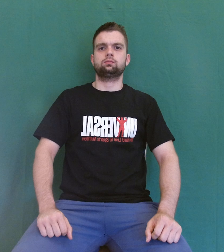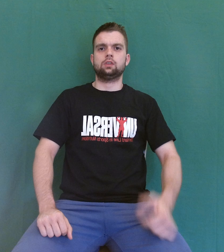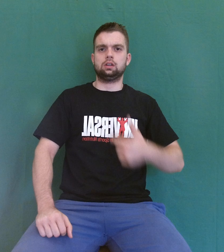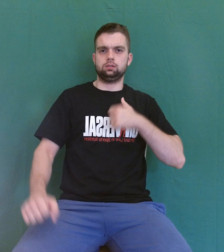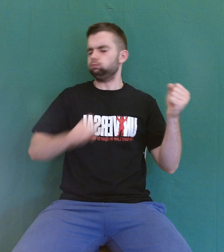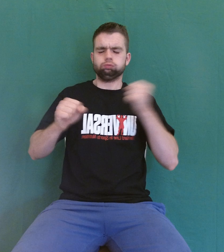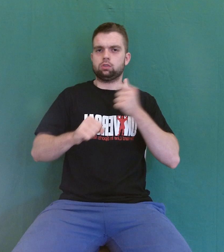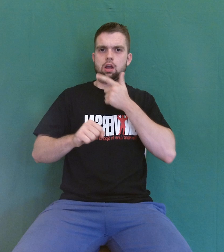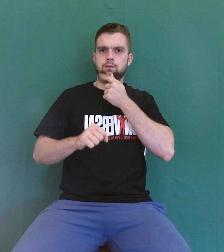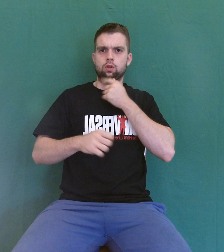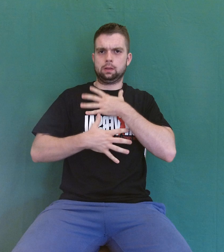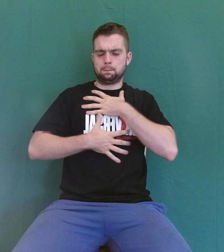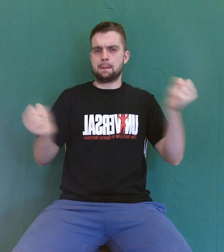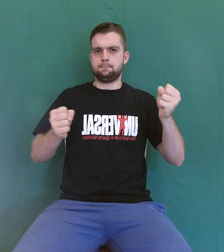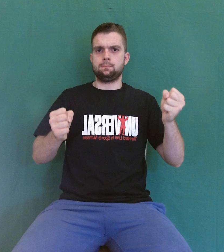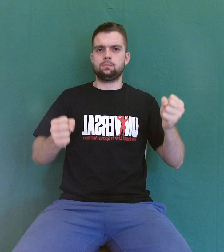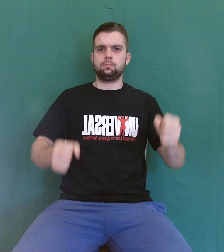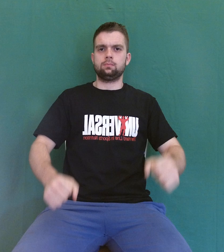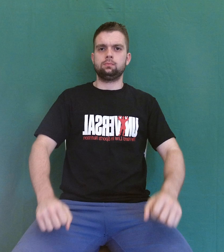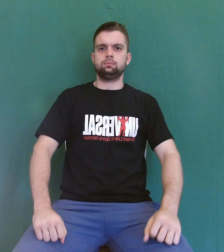ΕΓΩ ΘΥΜΩΝΩ ΕΥΚΟΛΑ ΕΞΟΡΓΙΖΟΜΑΙ